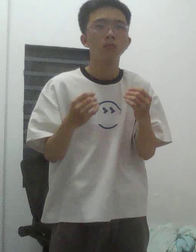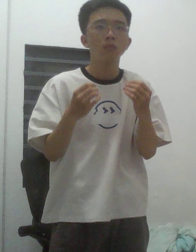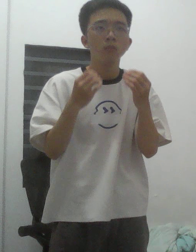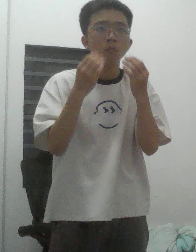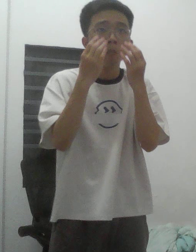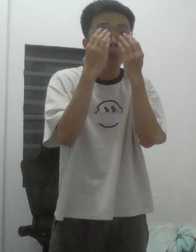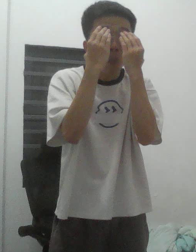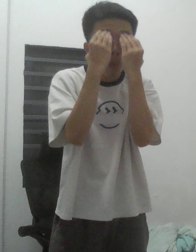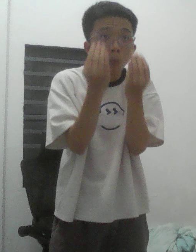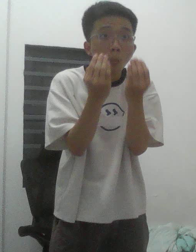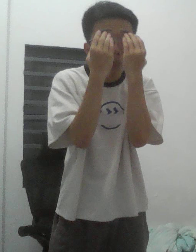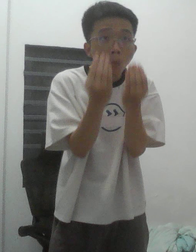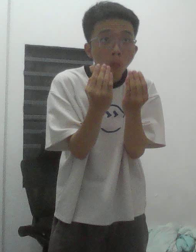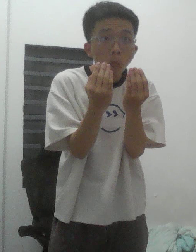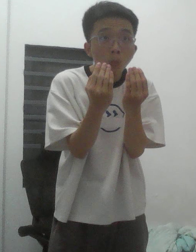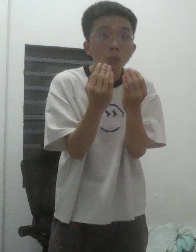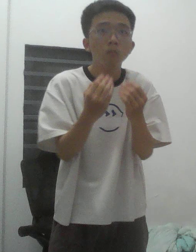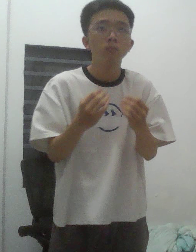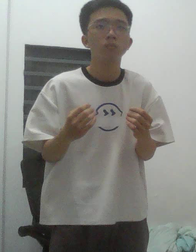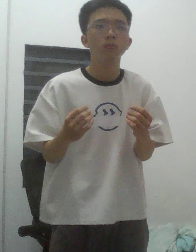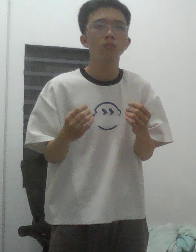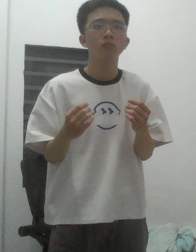ngac nhien